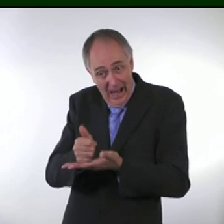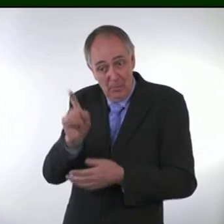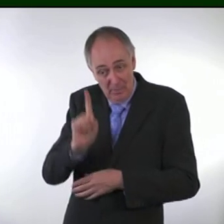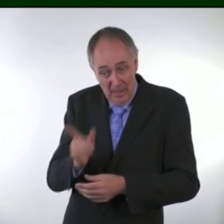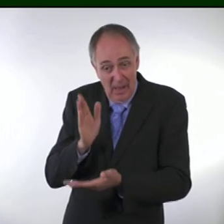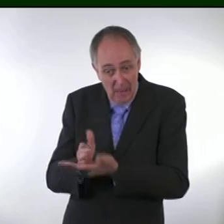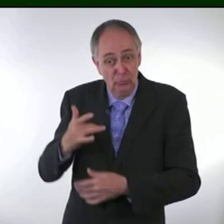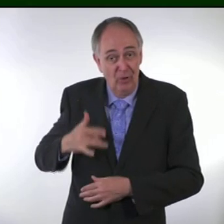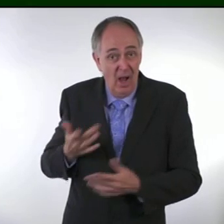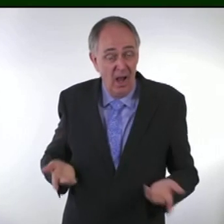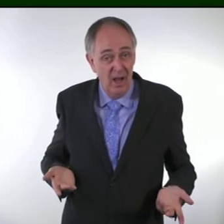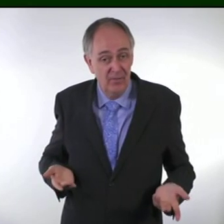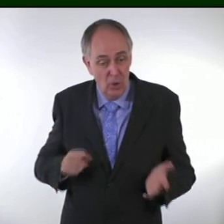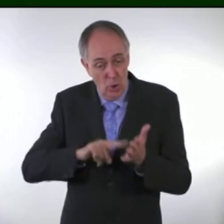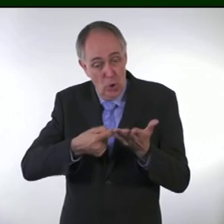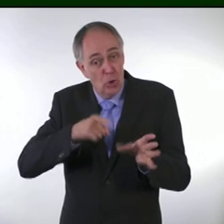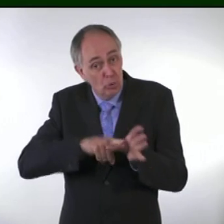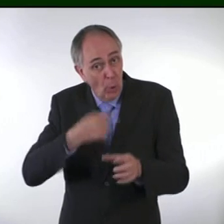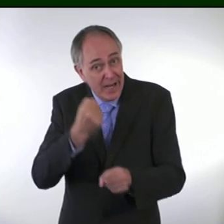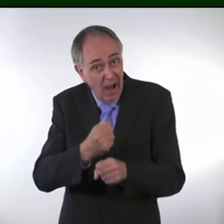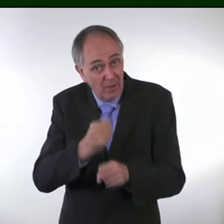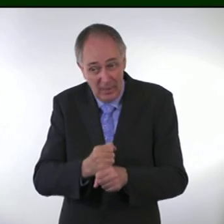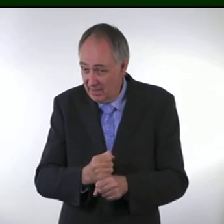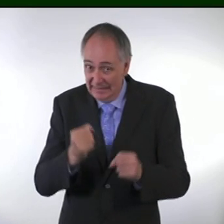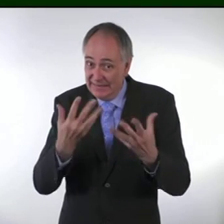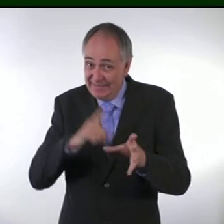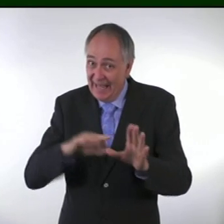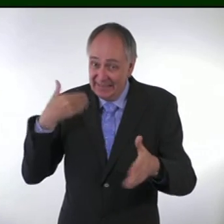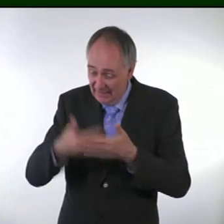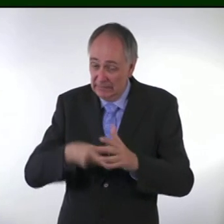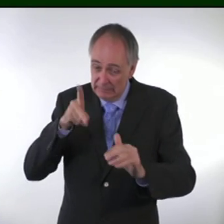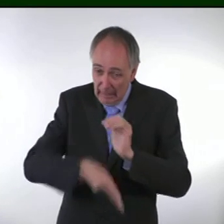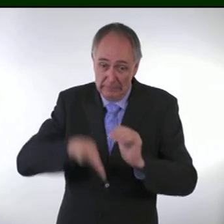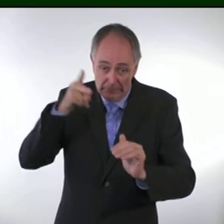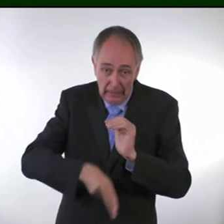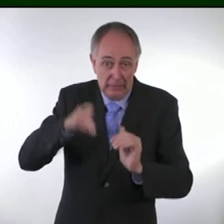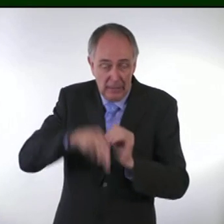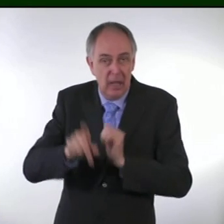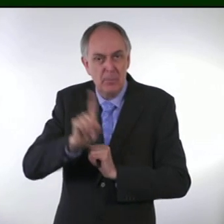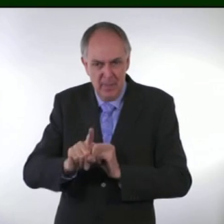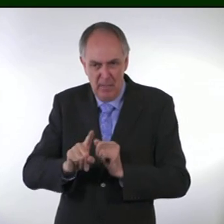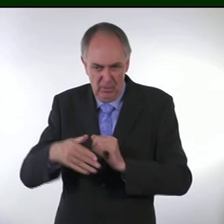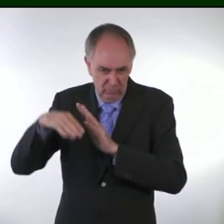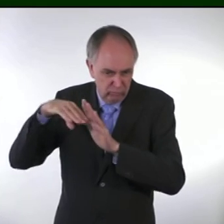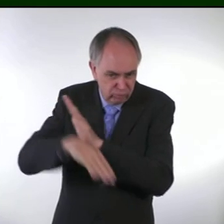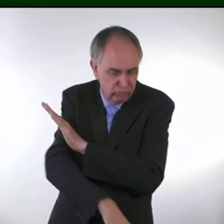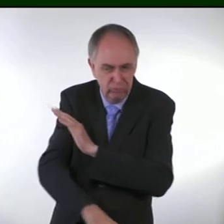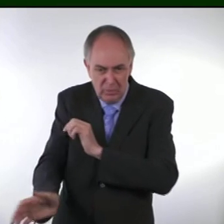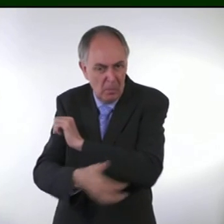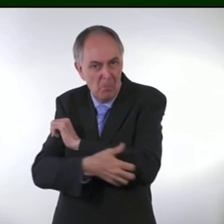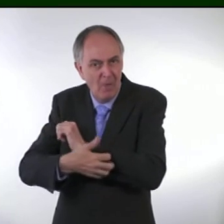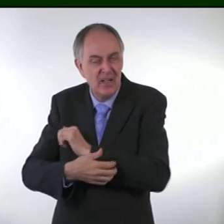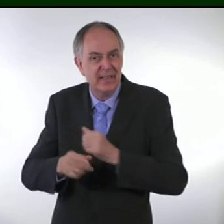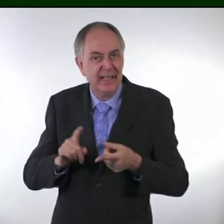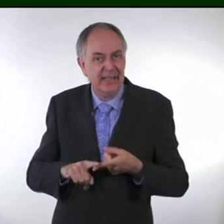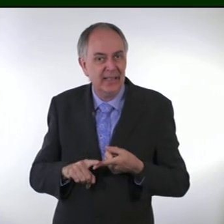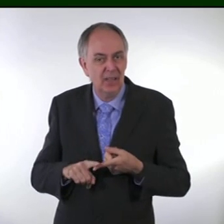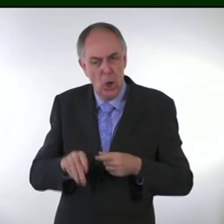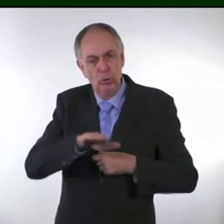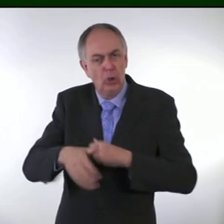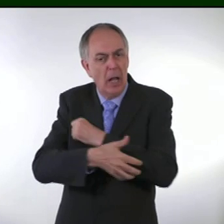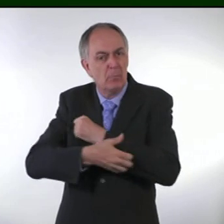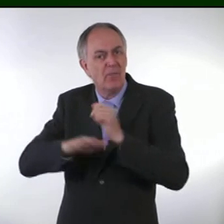This Tory Government have seen a decade of austerity that has driven people into poverty, and they have scrapped child poverty targets.